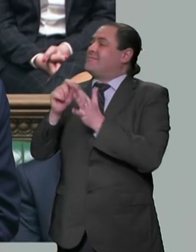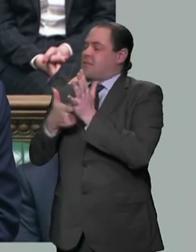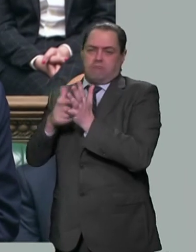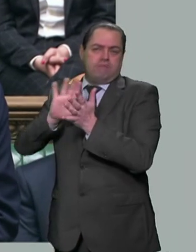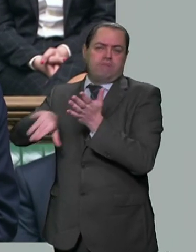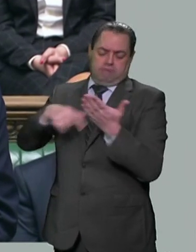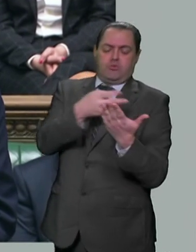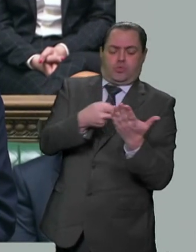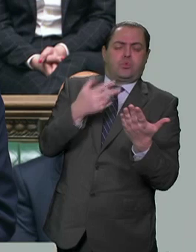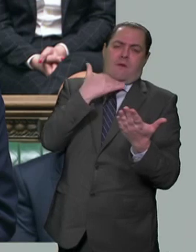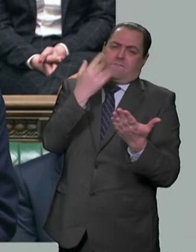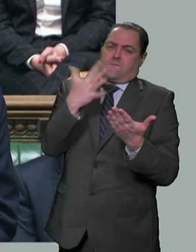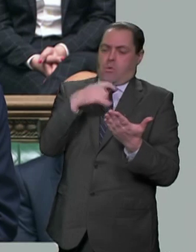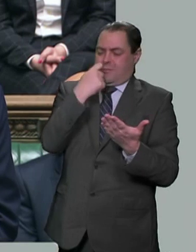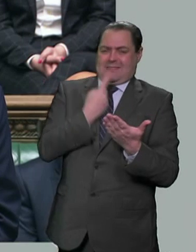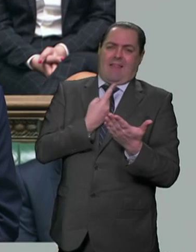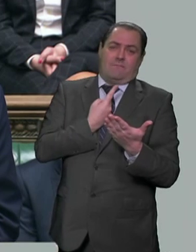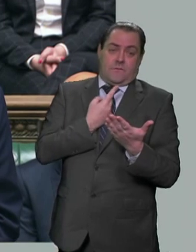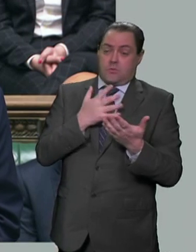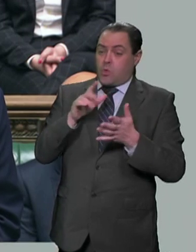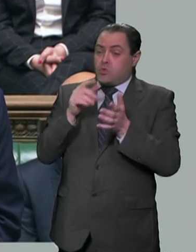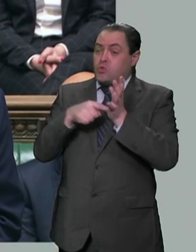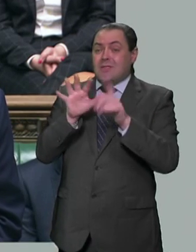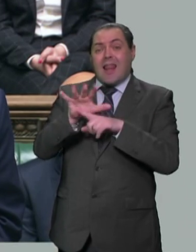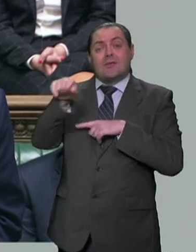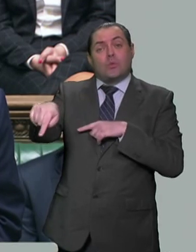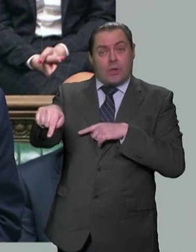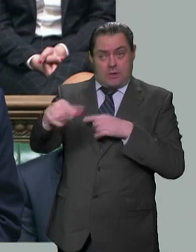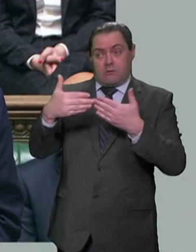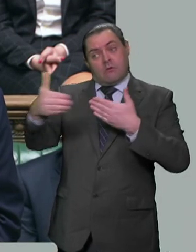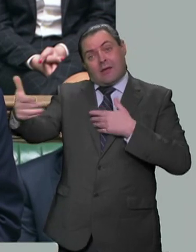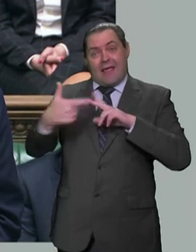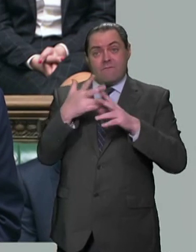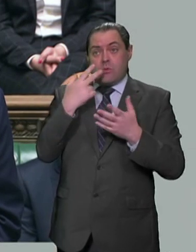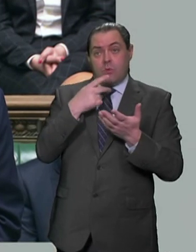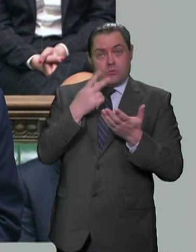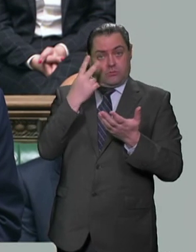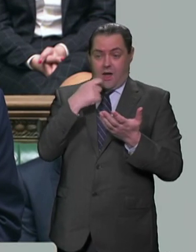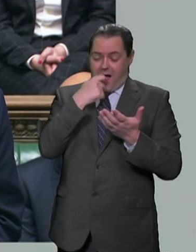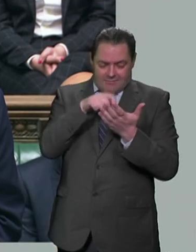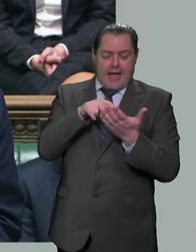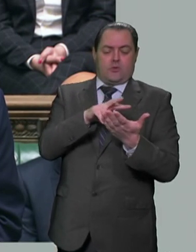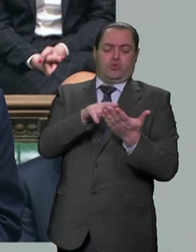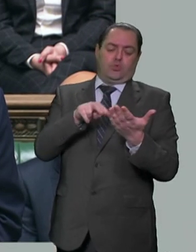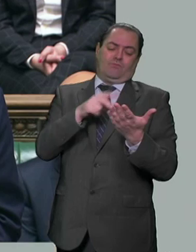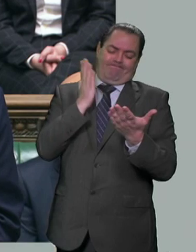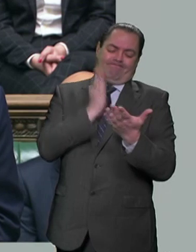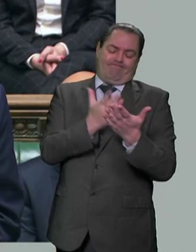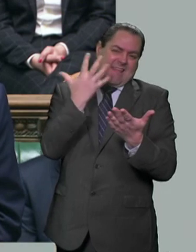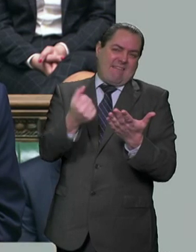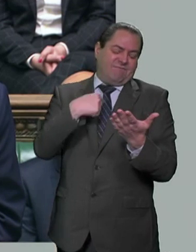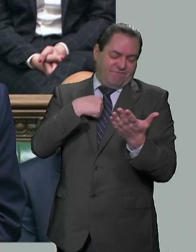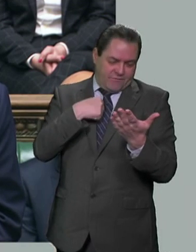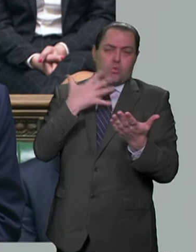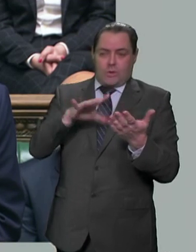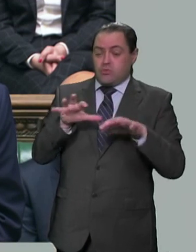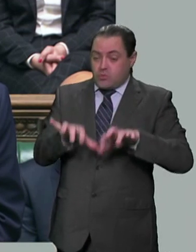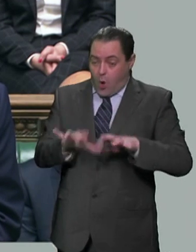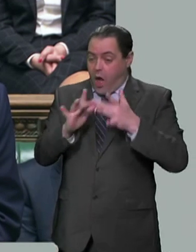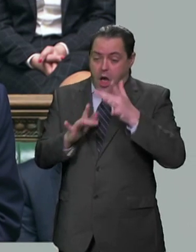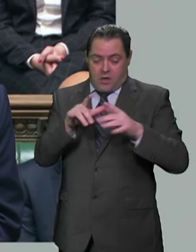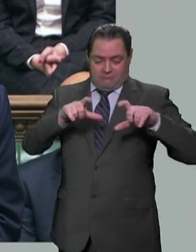From next Tuesday in England, if someone tests positive on a lateral flow device, they should just record that result on gov.uk and begin self-isolating.